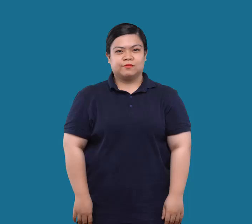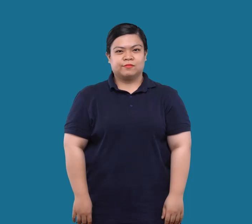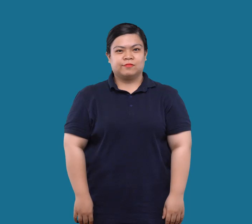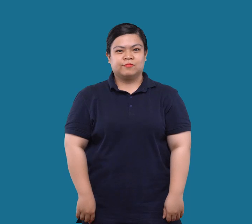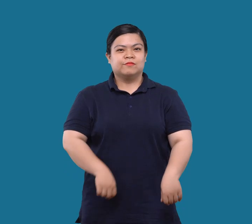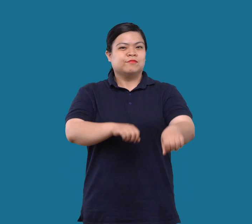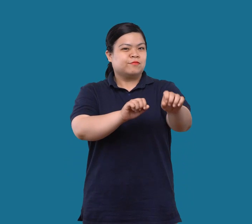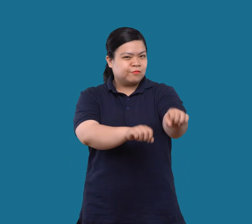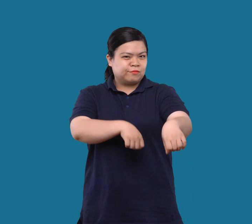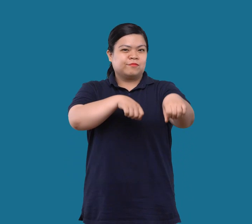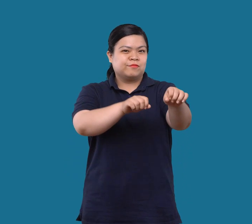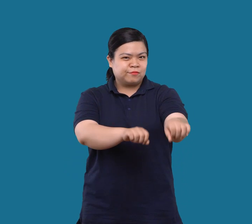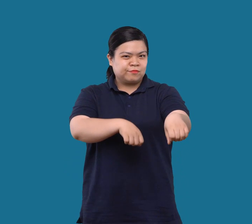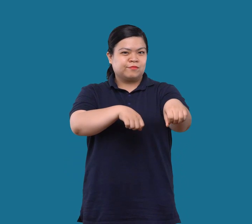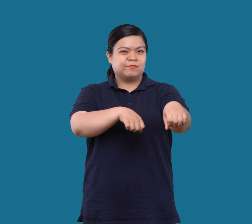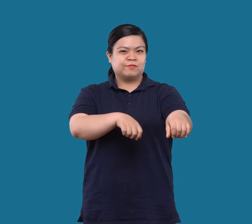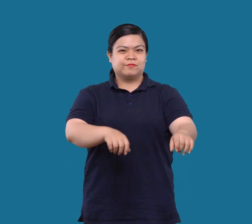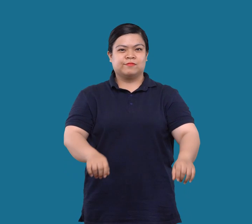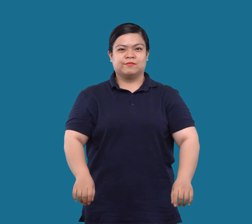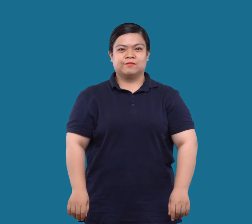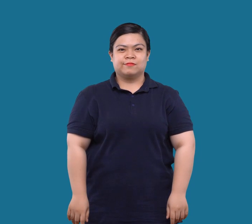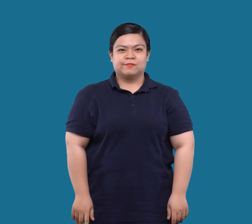con ngựa